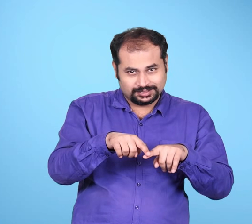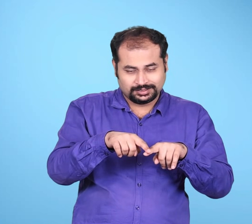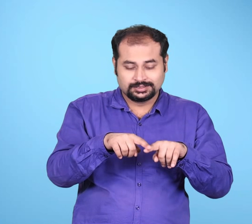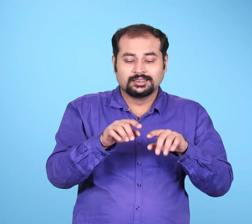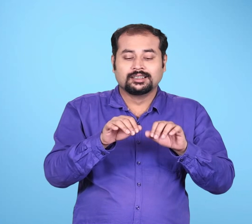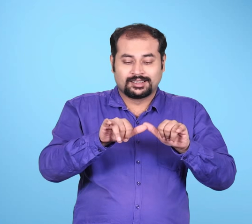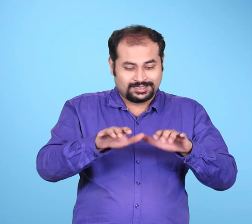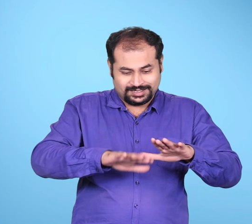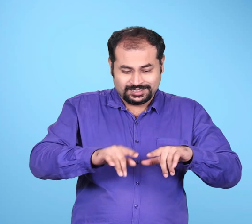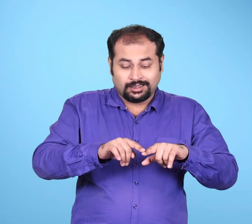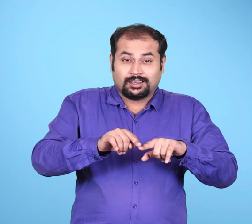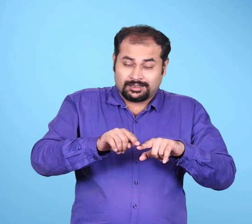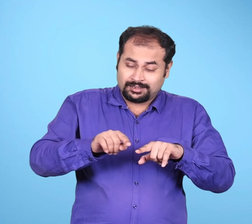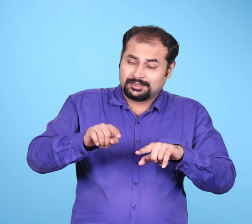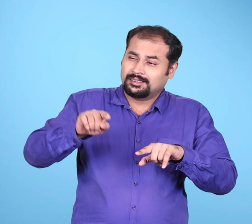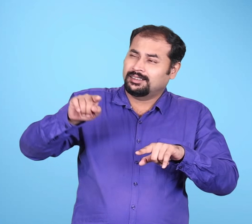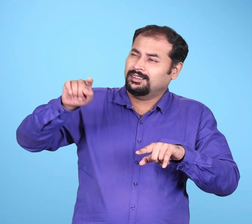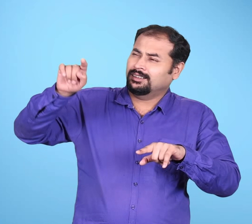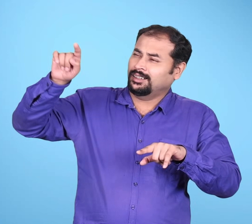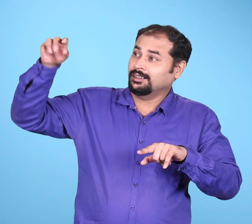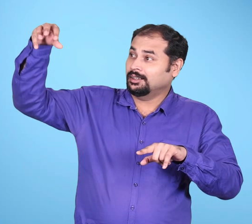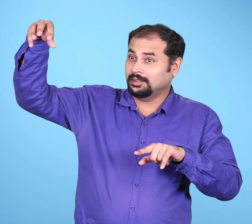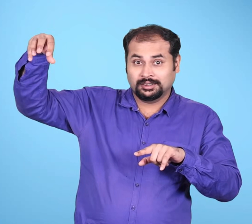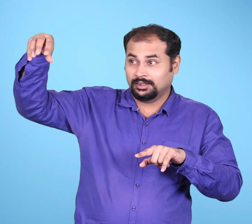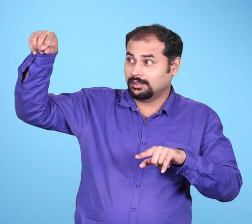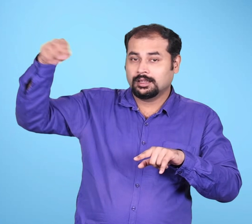in Kargil to more than